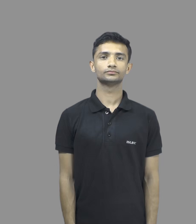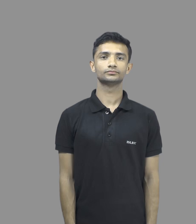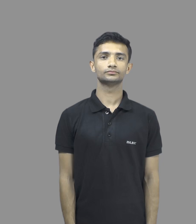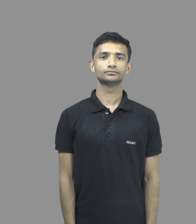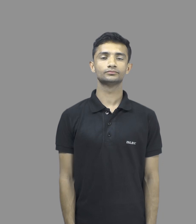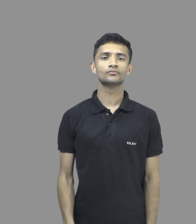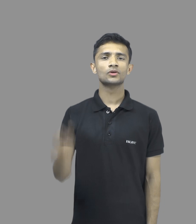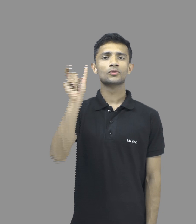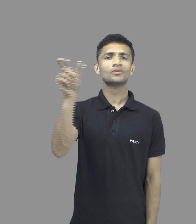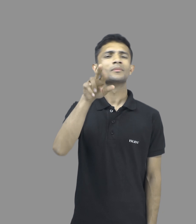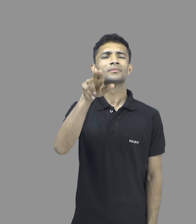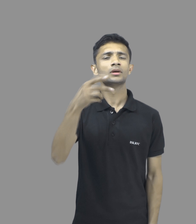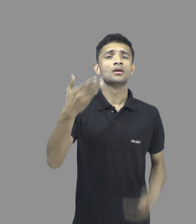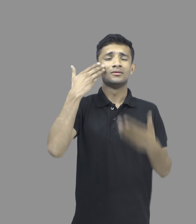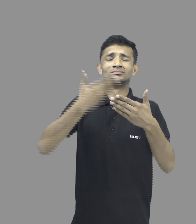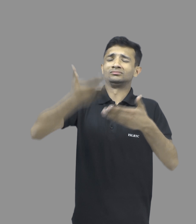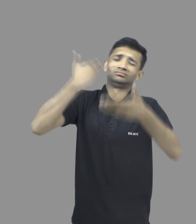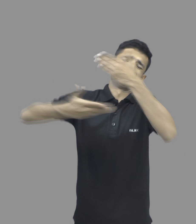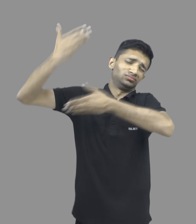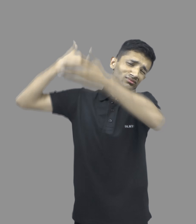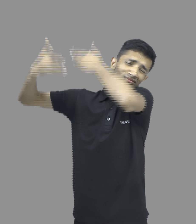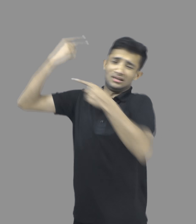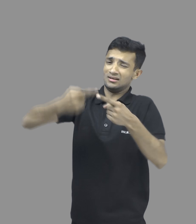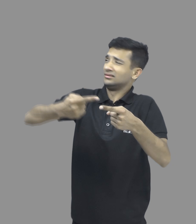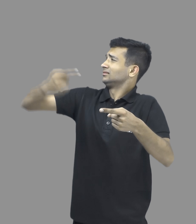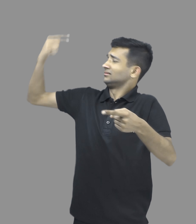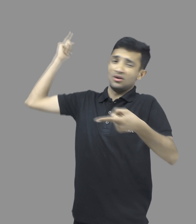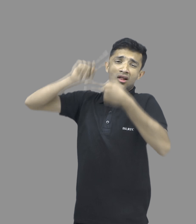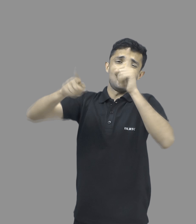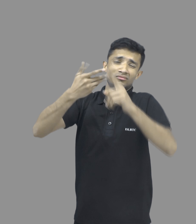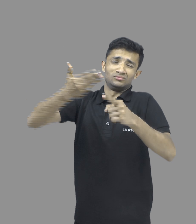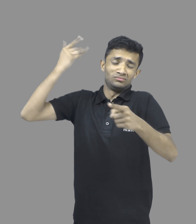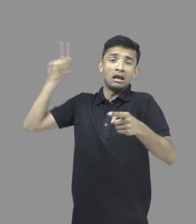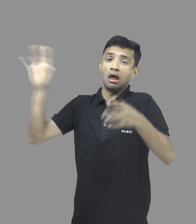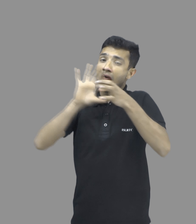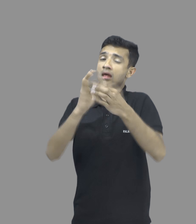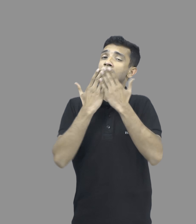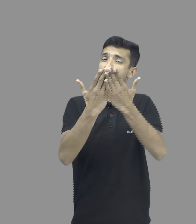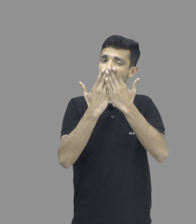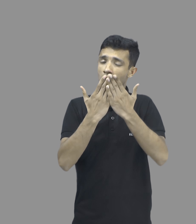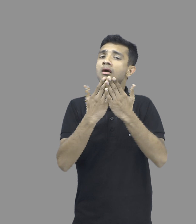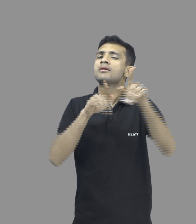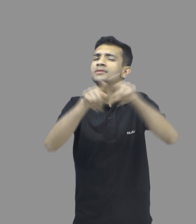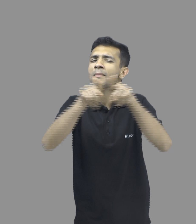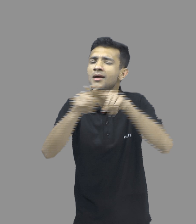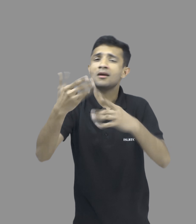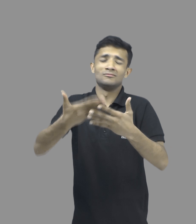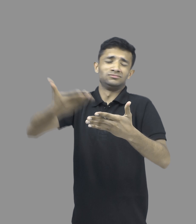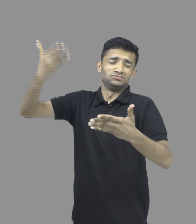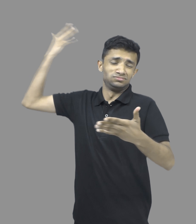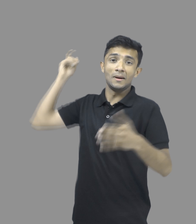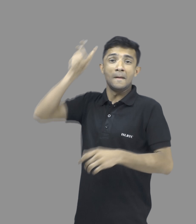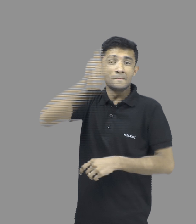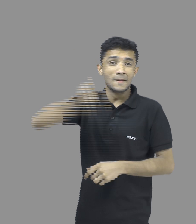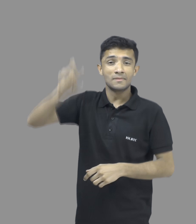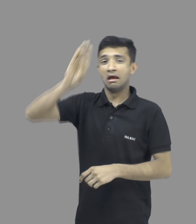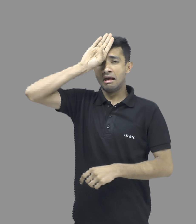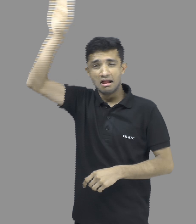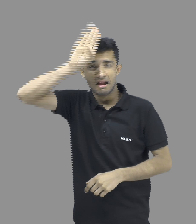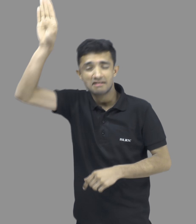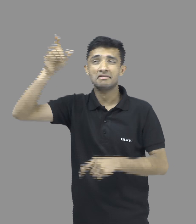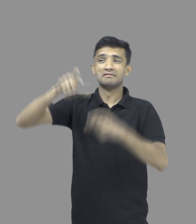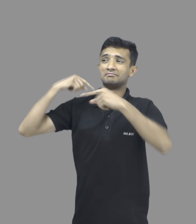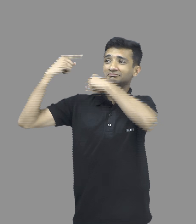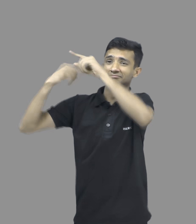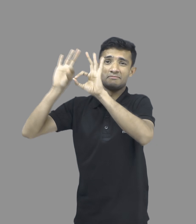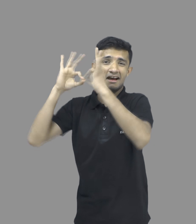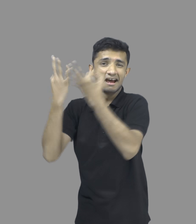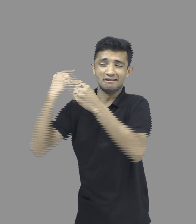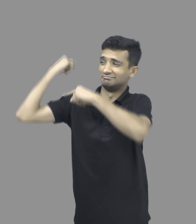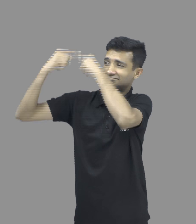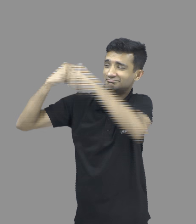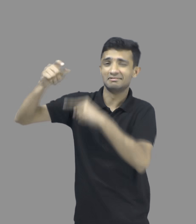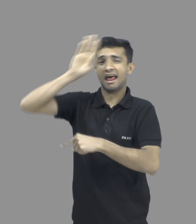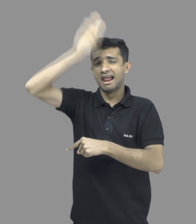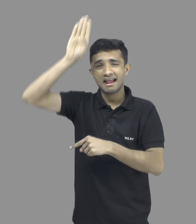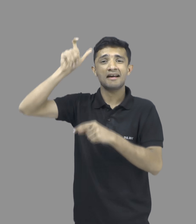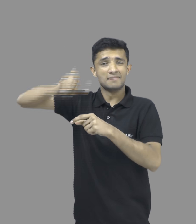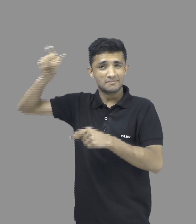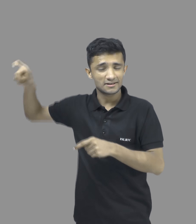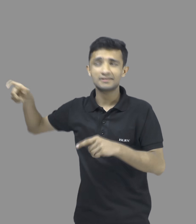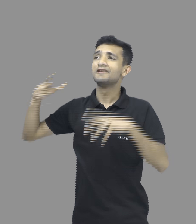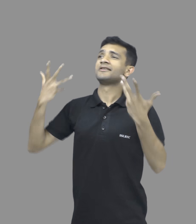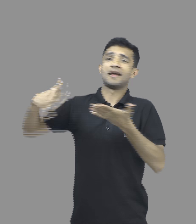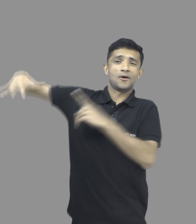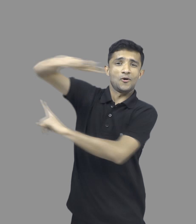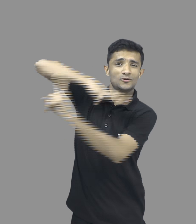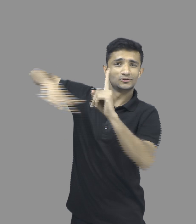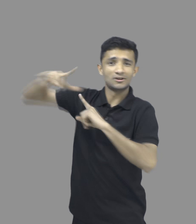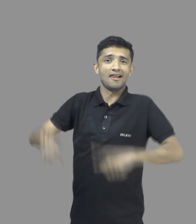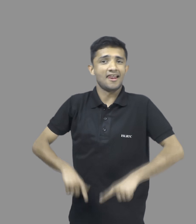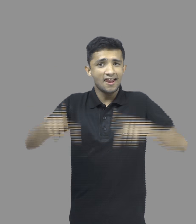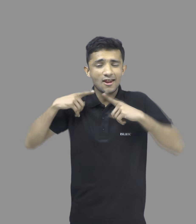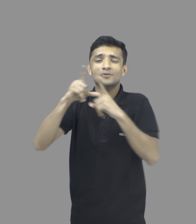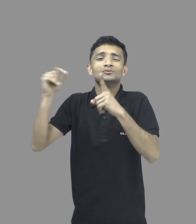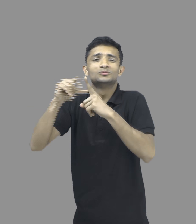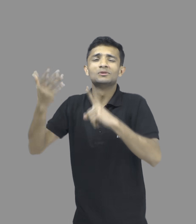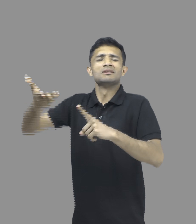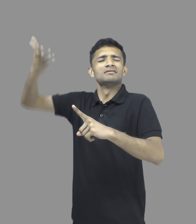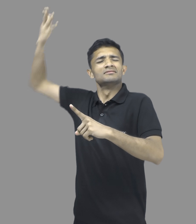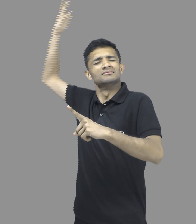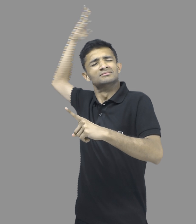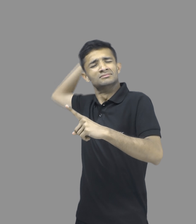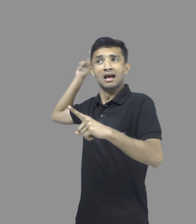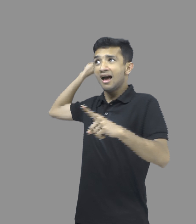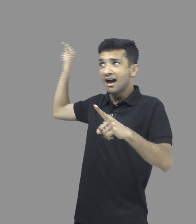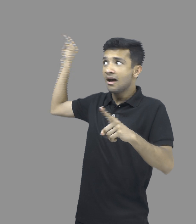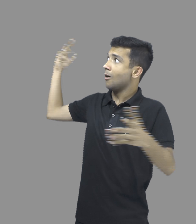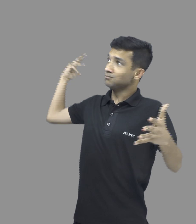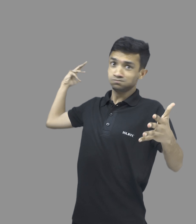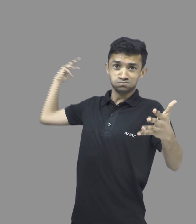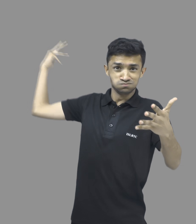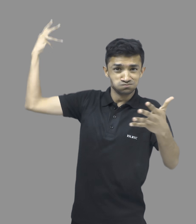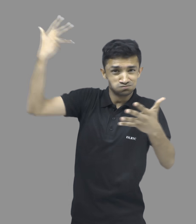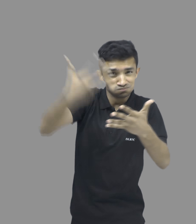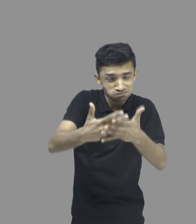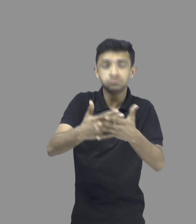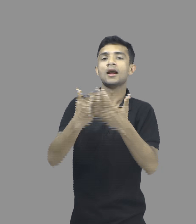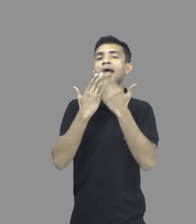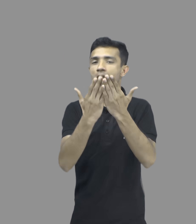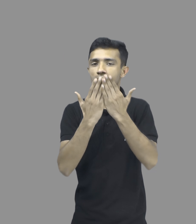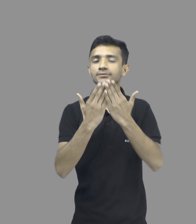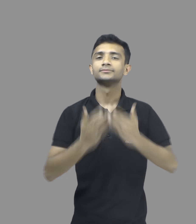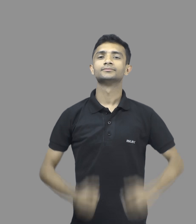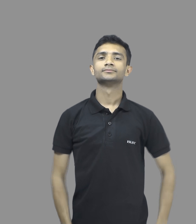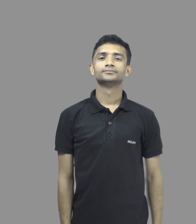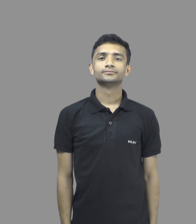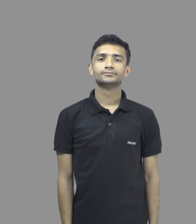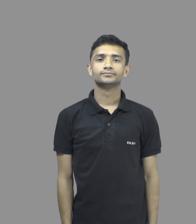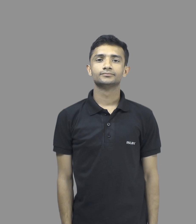History